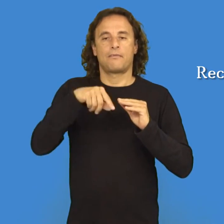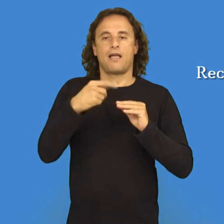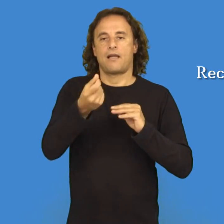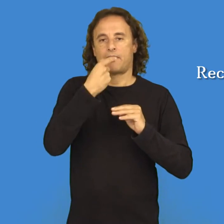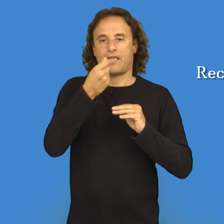droga